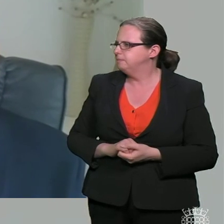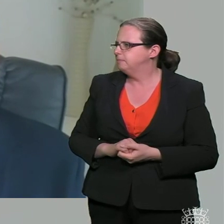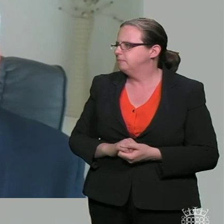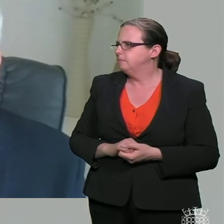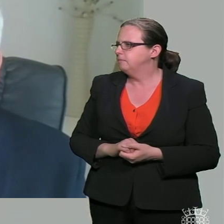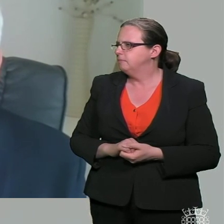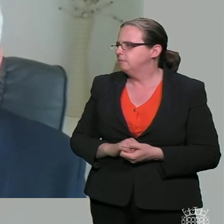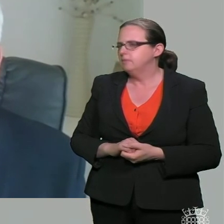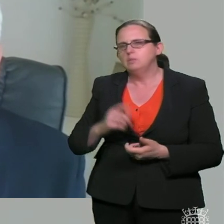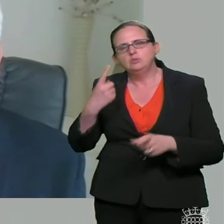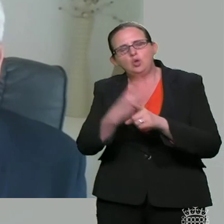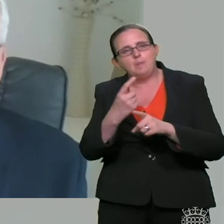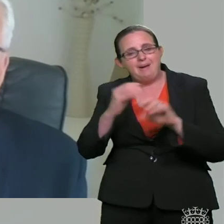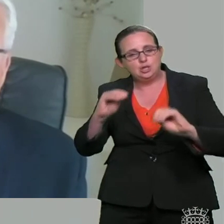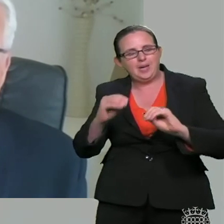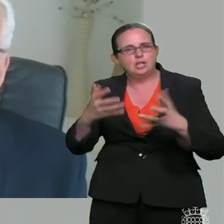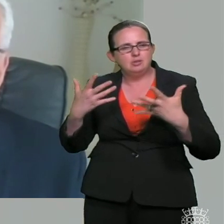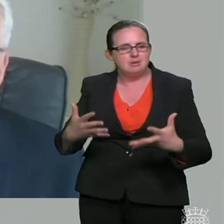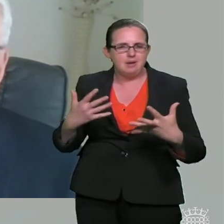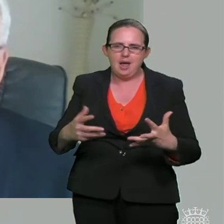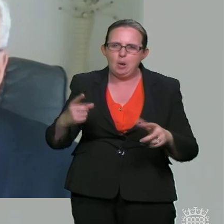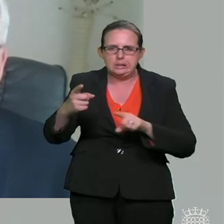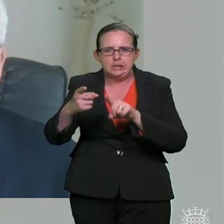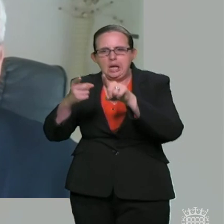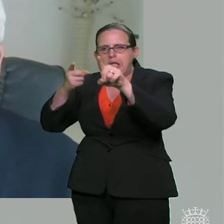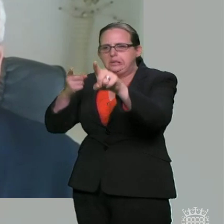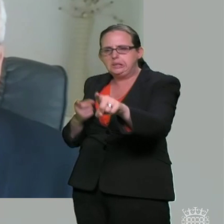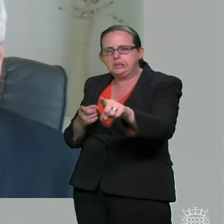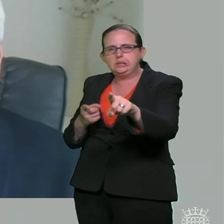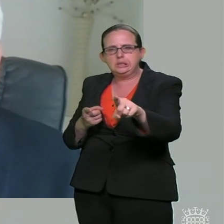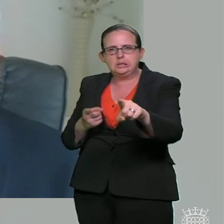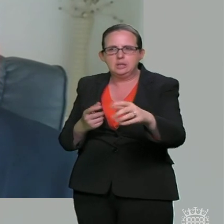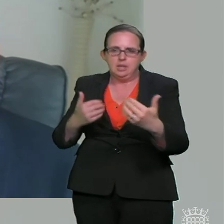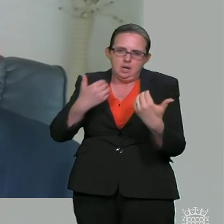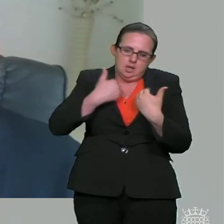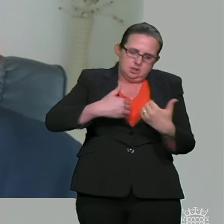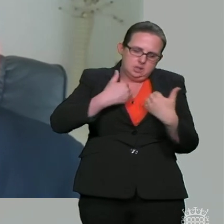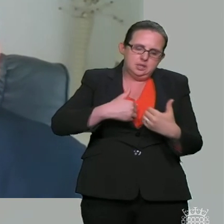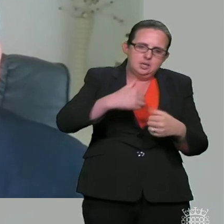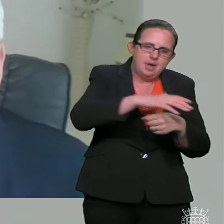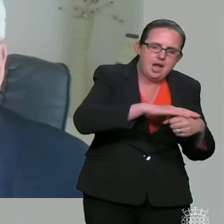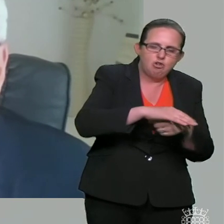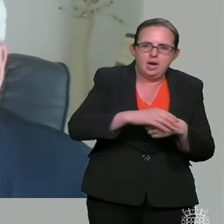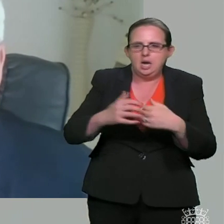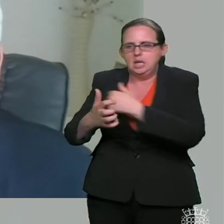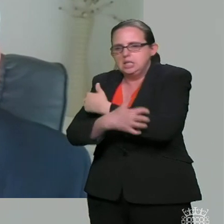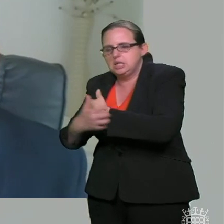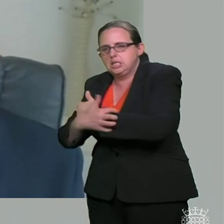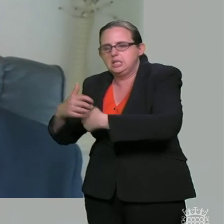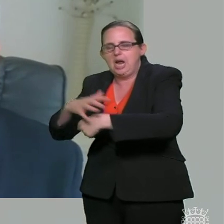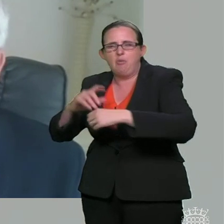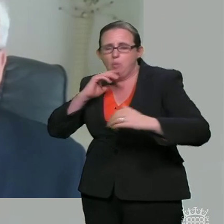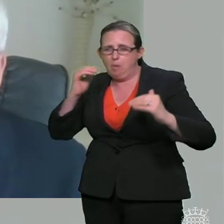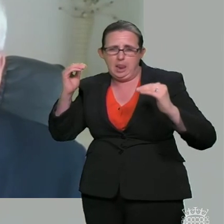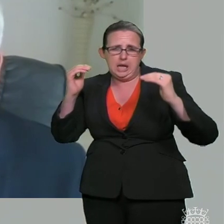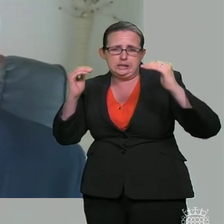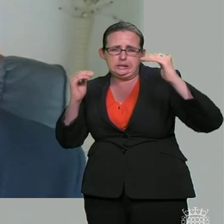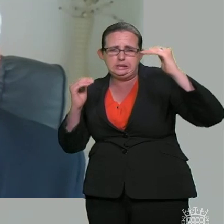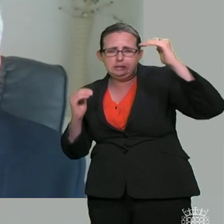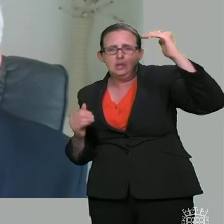The attainment gap, which has been mentioned, between the most and least affluent areas is potentially set to grow by between 10% and 24%.